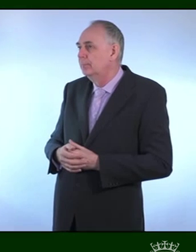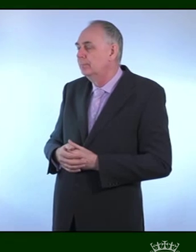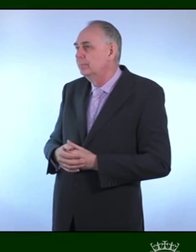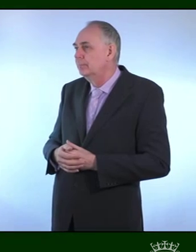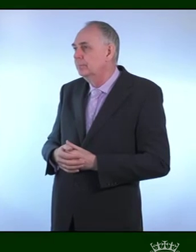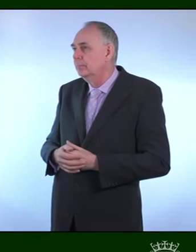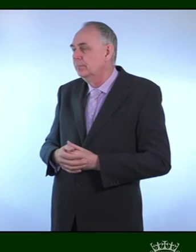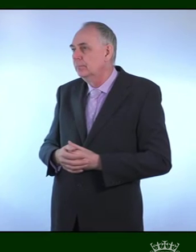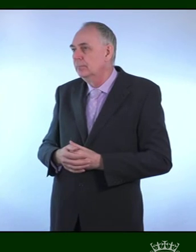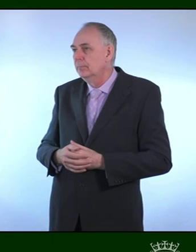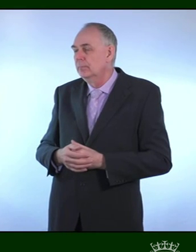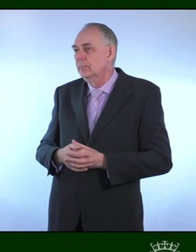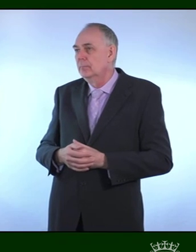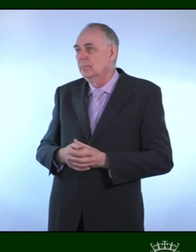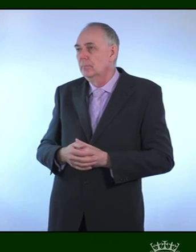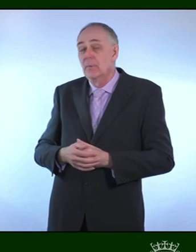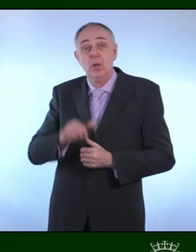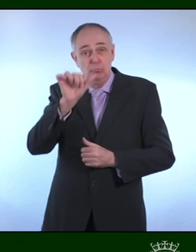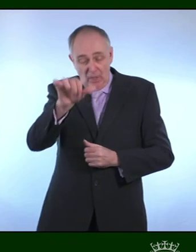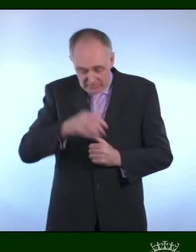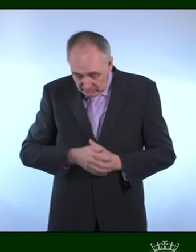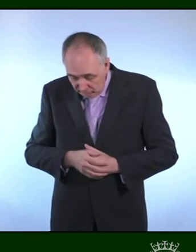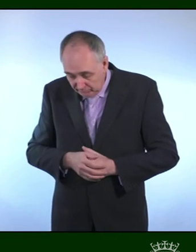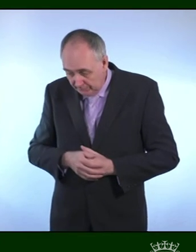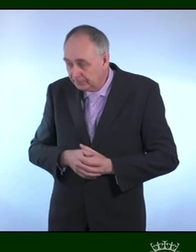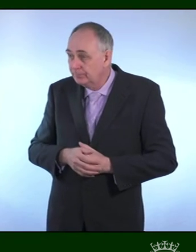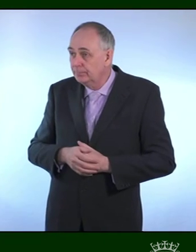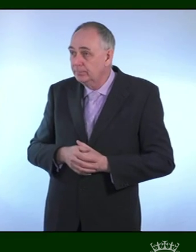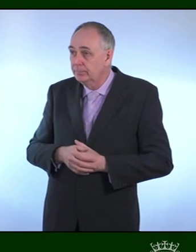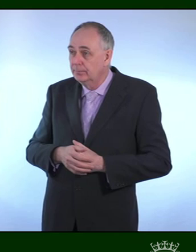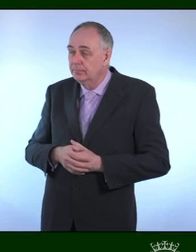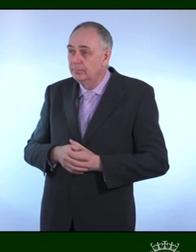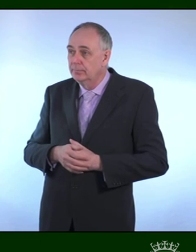The right honourable Gentleman is entirely correct.